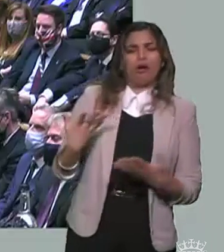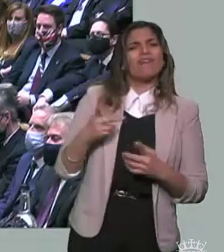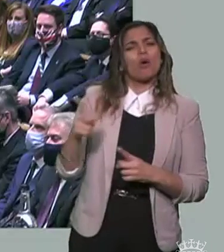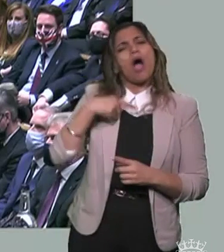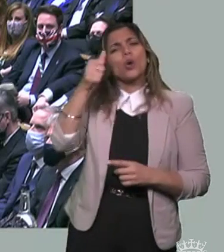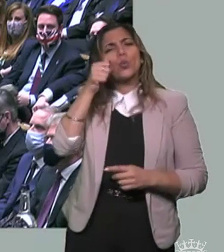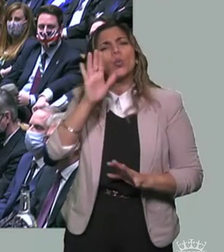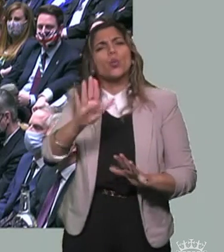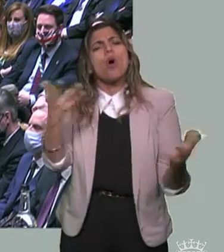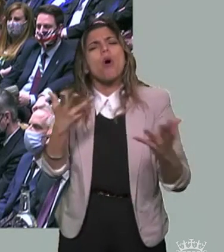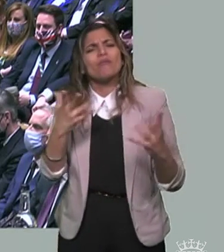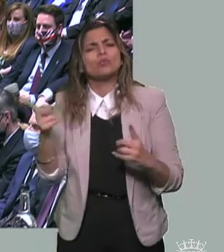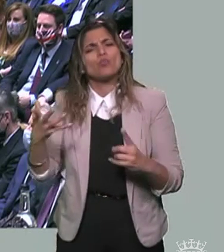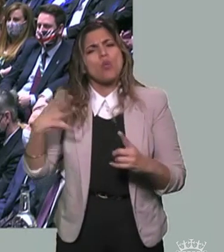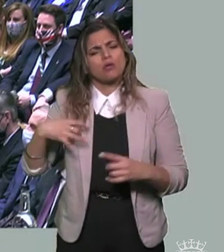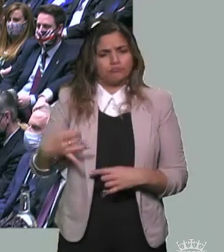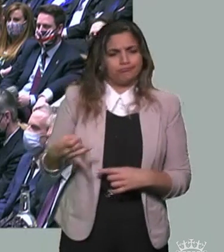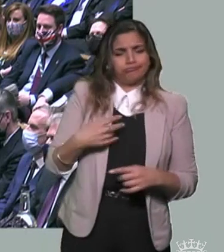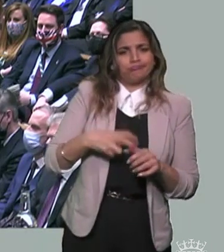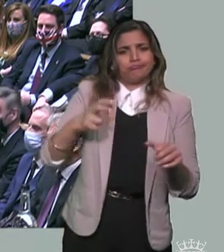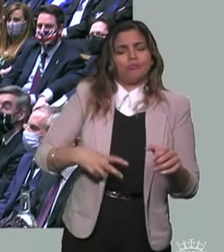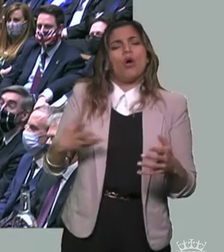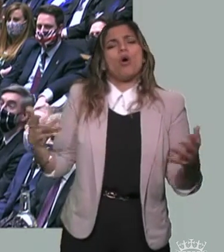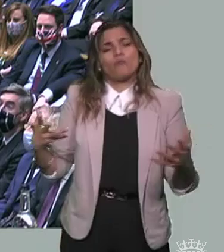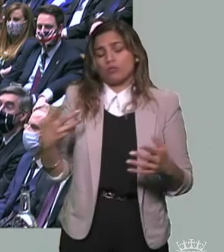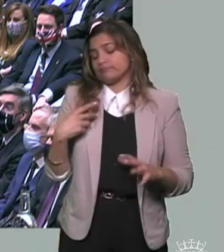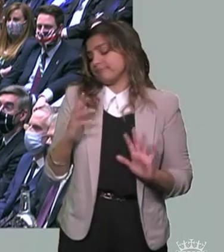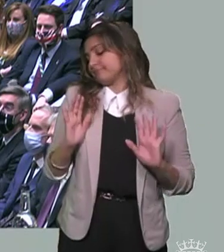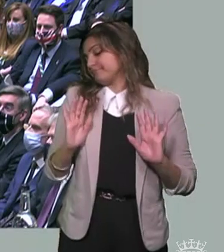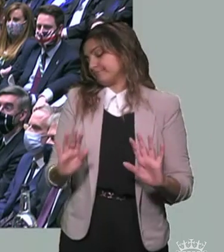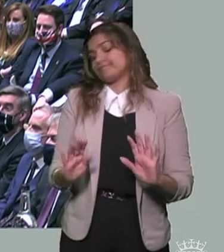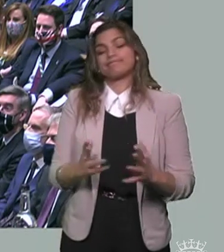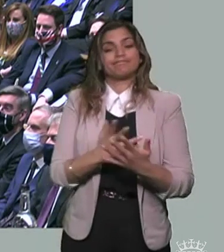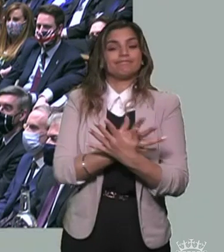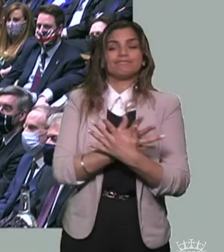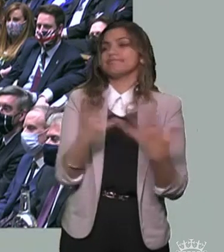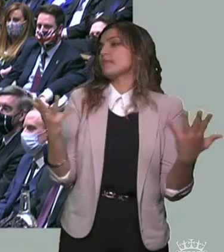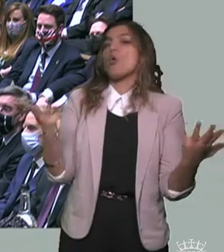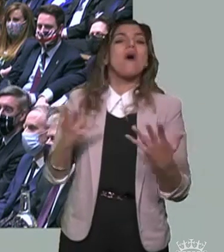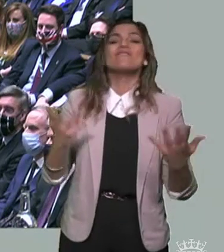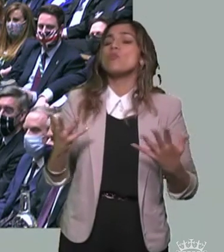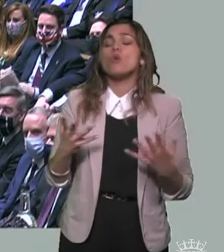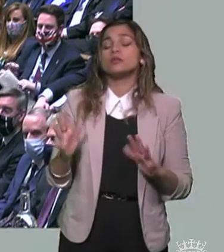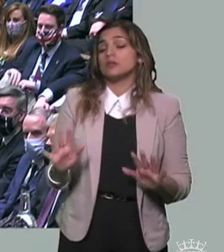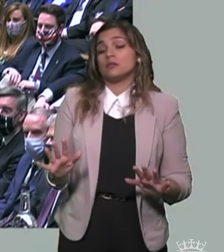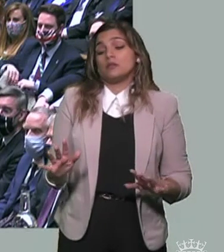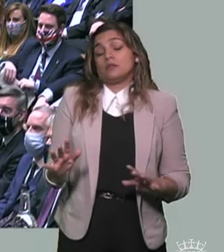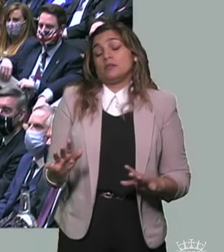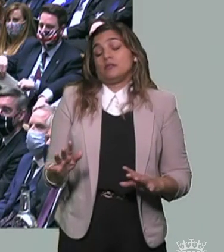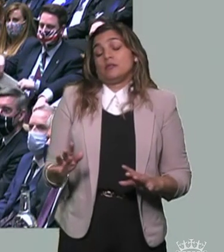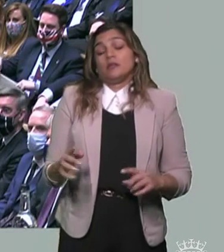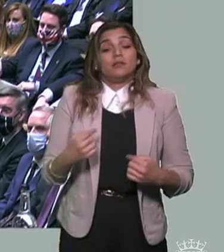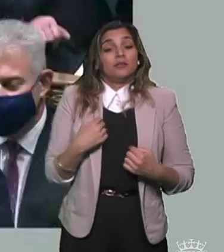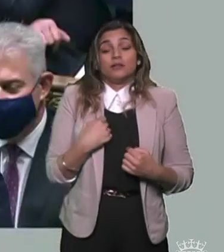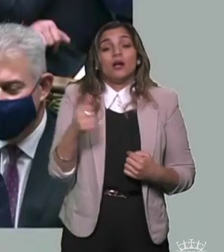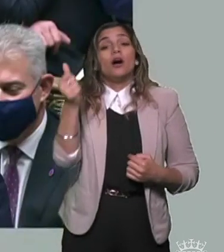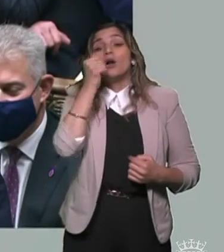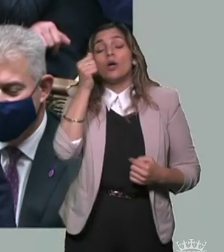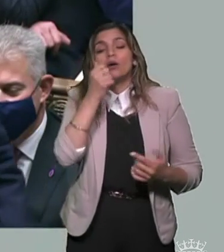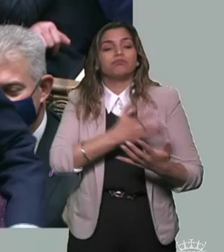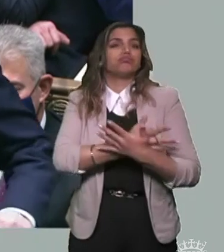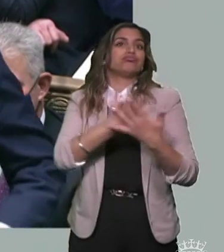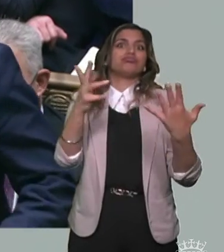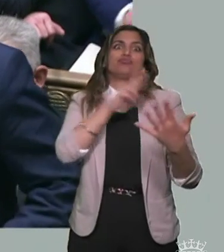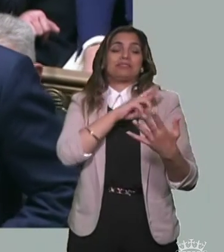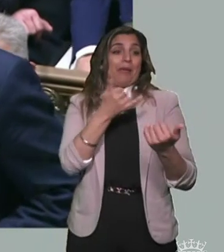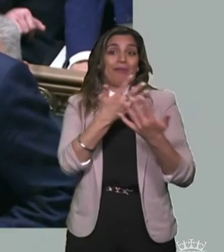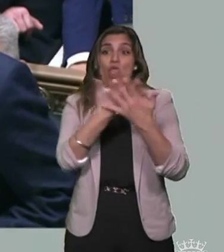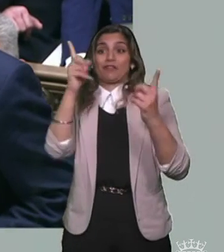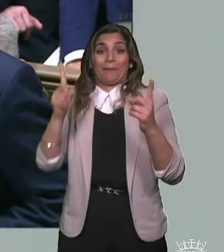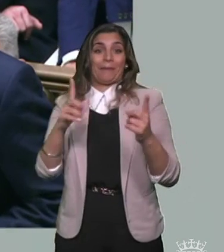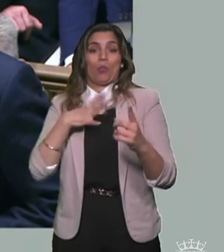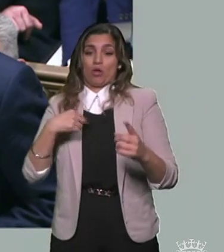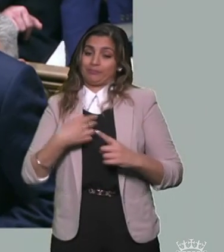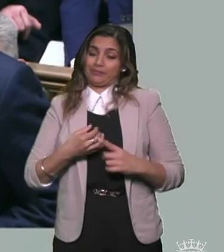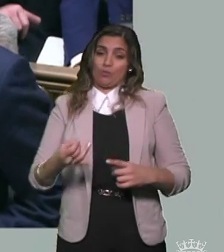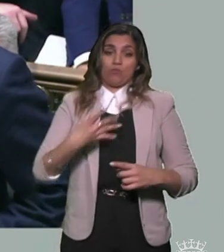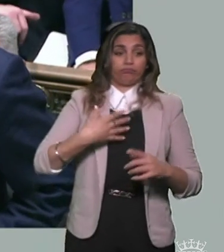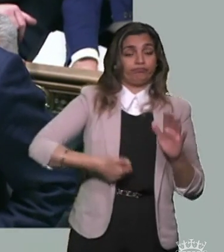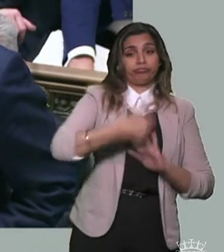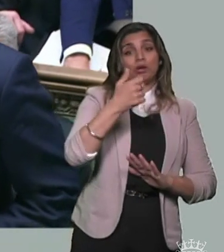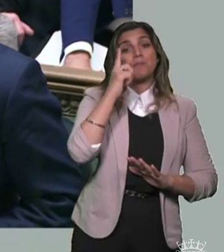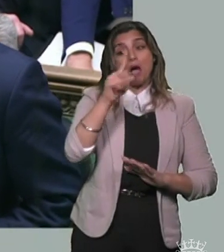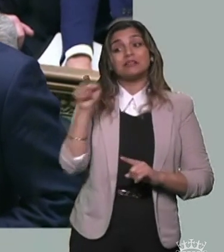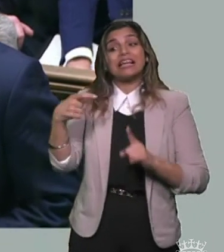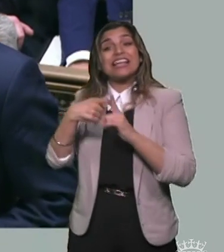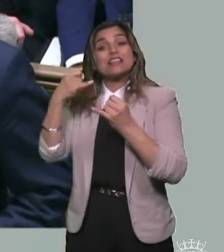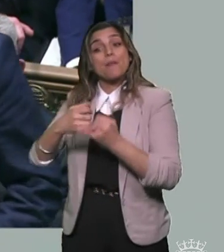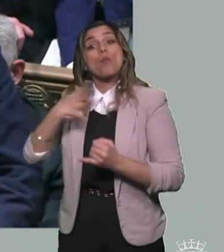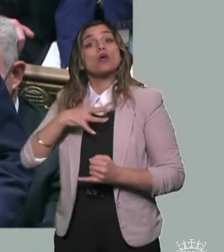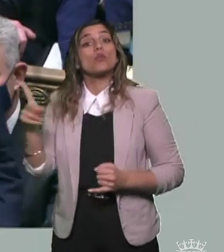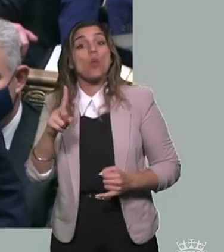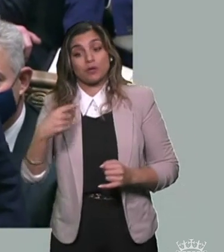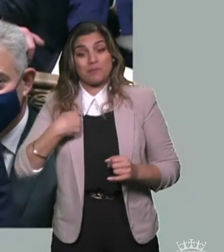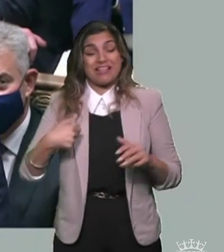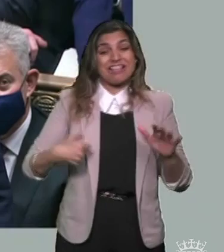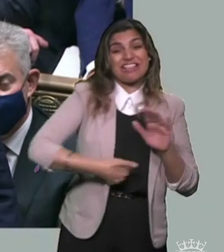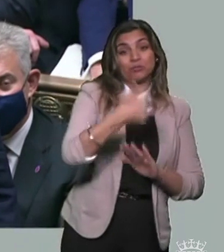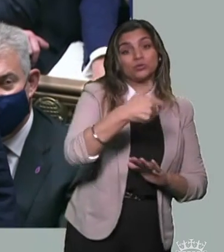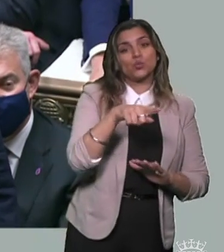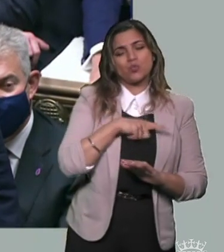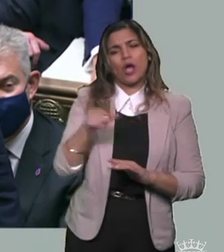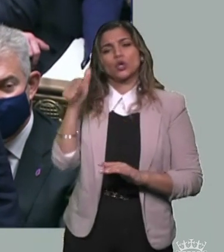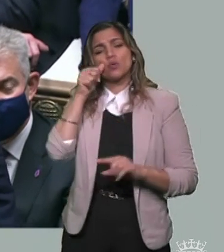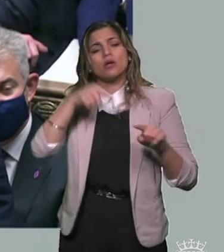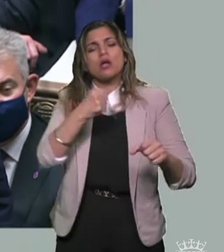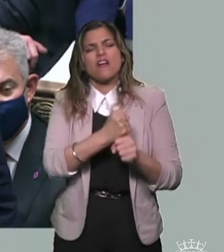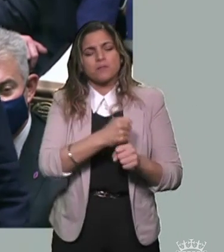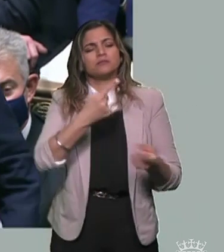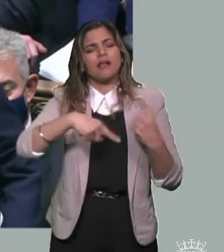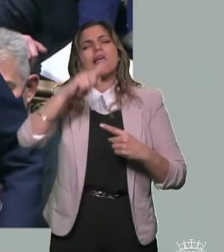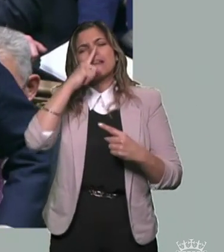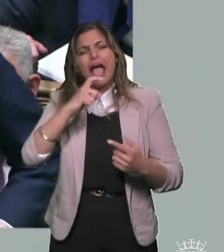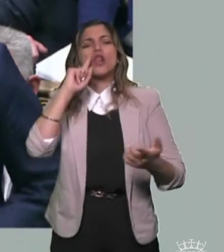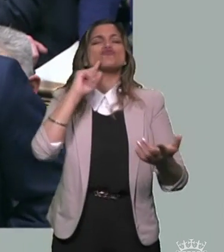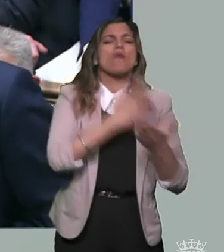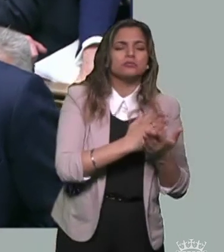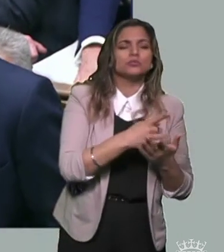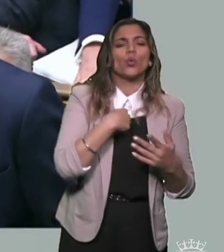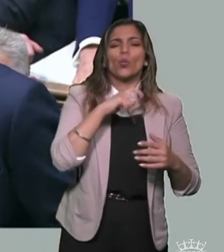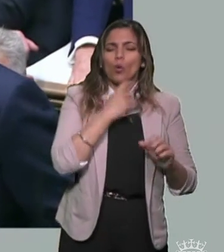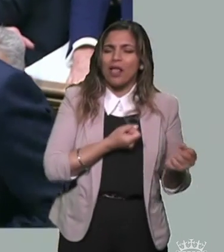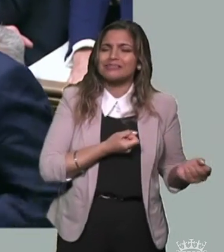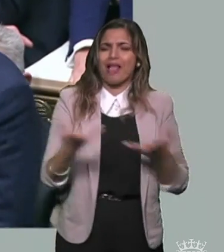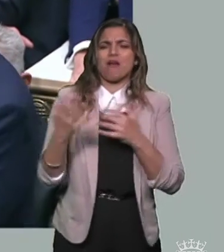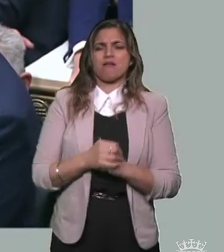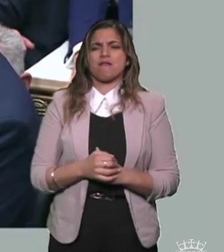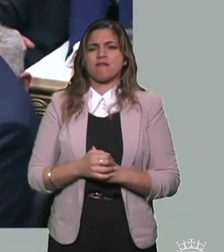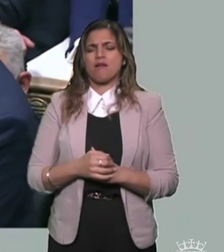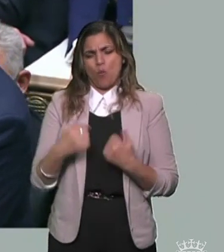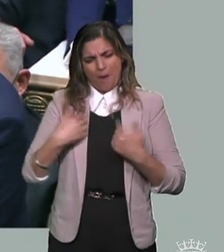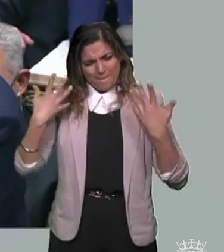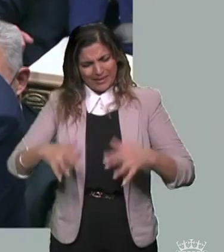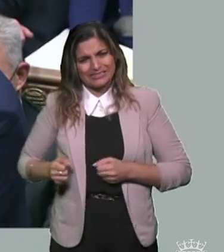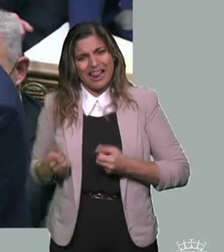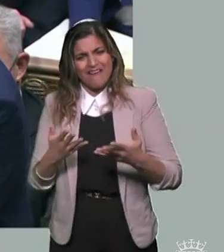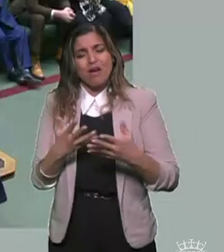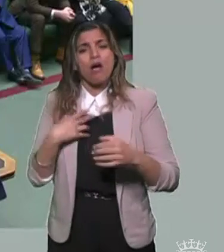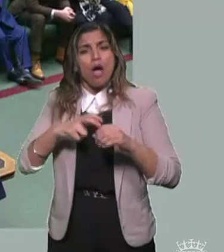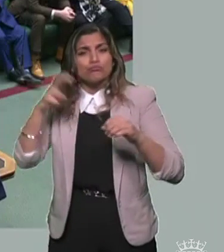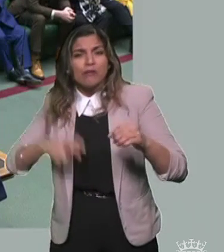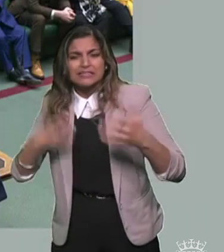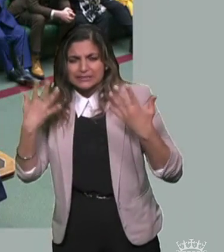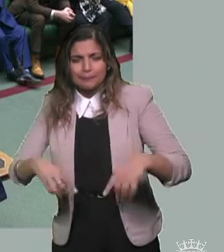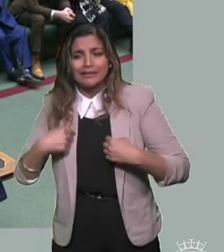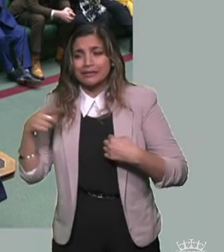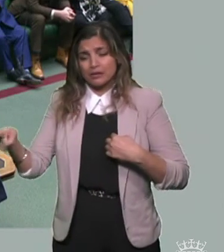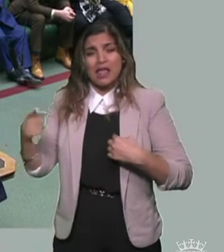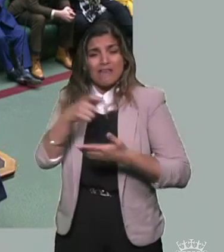Of course he wants me out of the way. He does, and—I will not deny it—for all sorts of reasons many people may want me out of the way, but the reason he wants me out of the way is that he knows that this Government can be trusted to deliver, and we did.